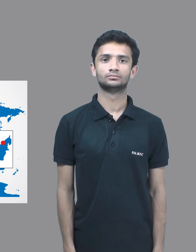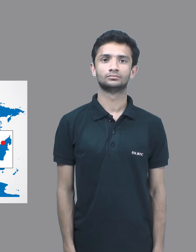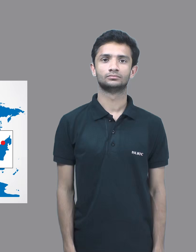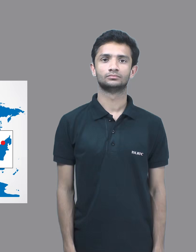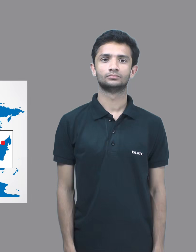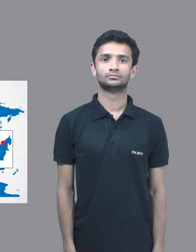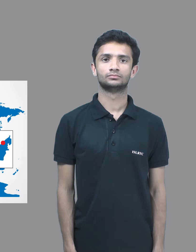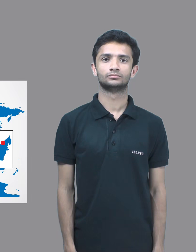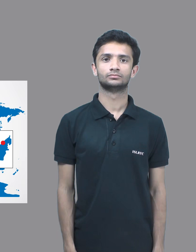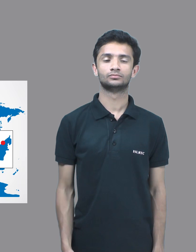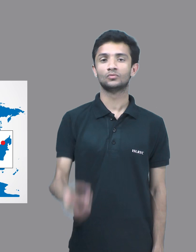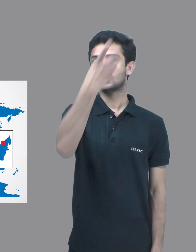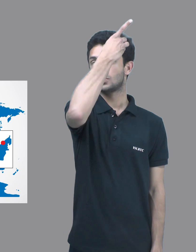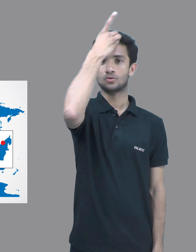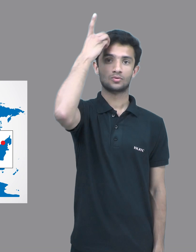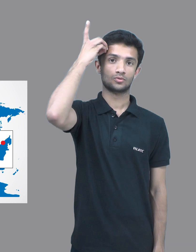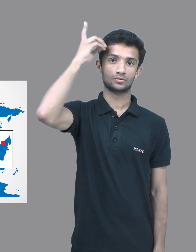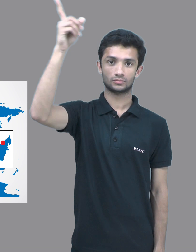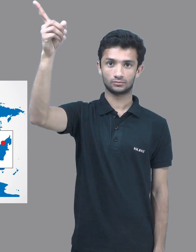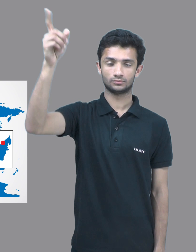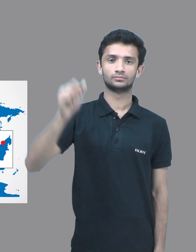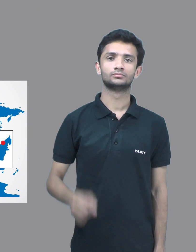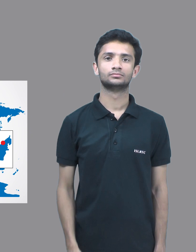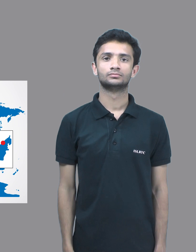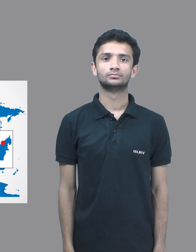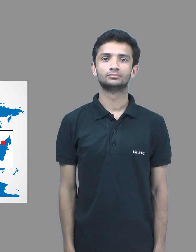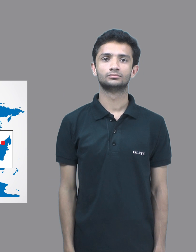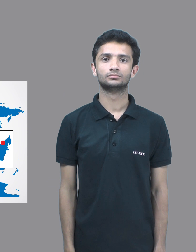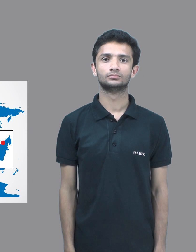Dubai